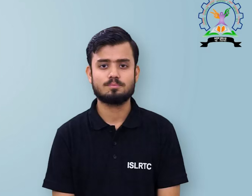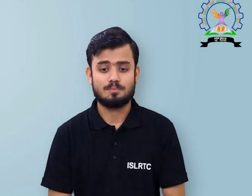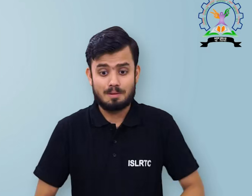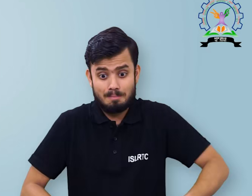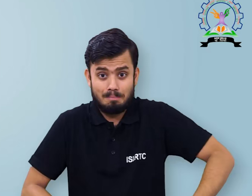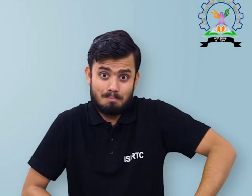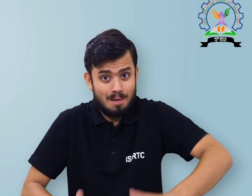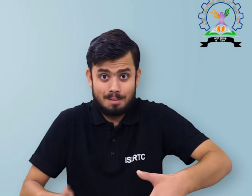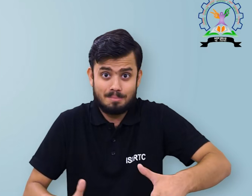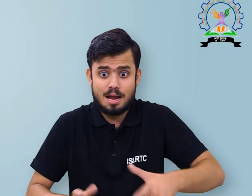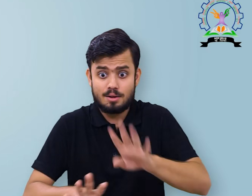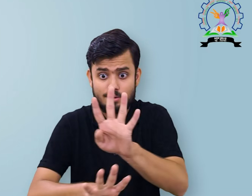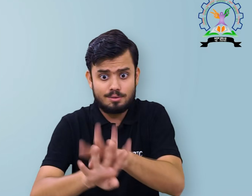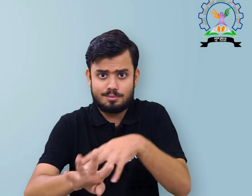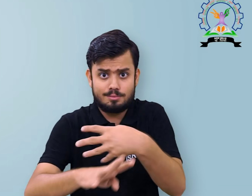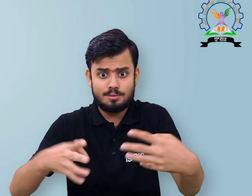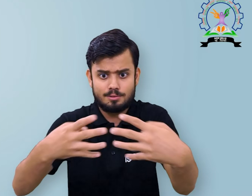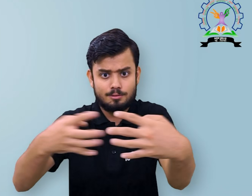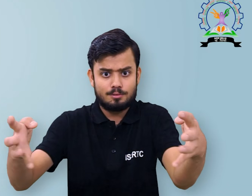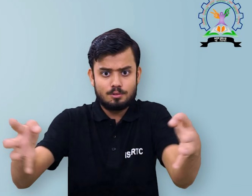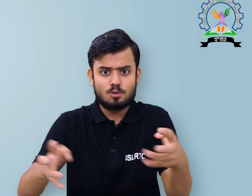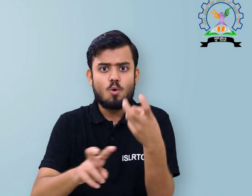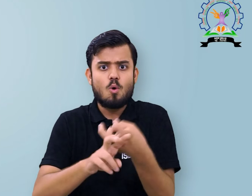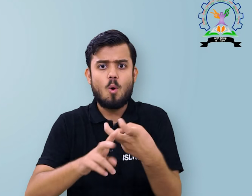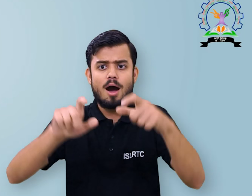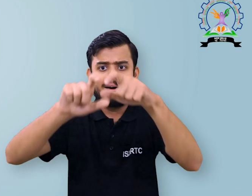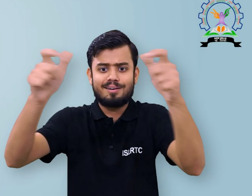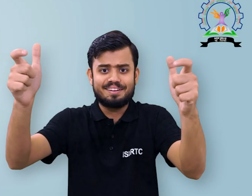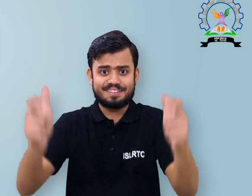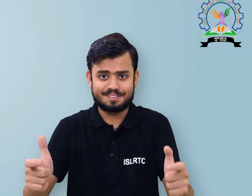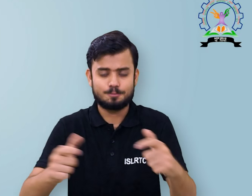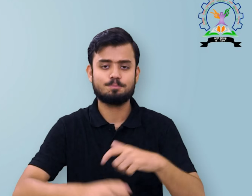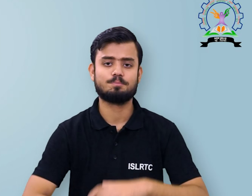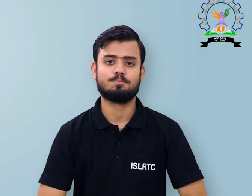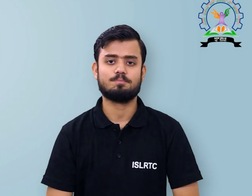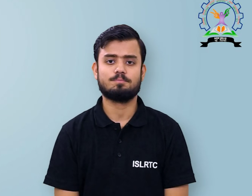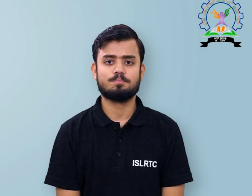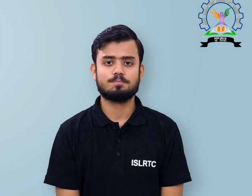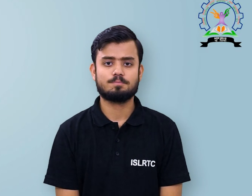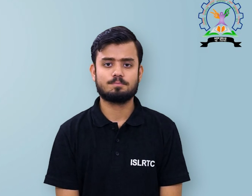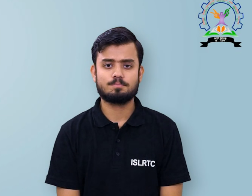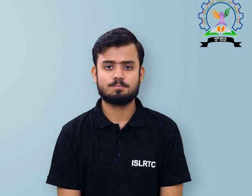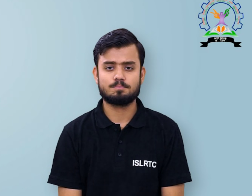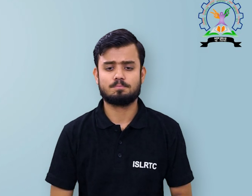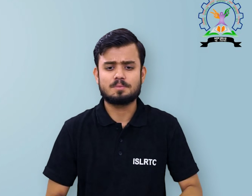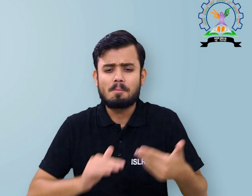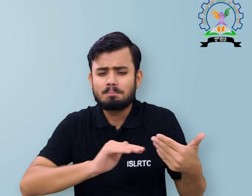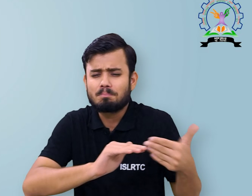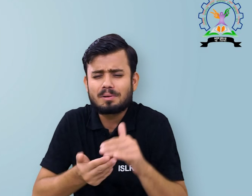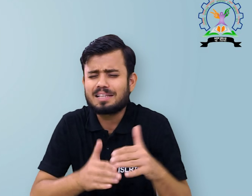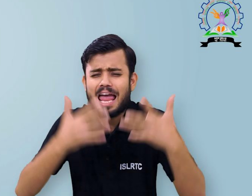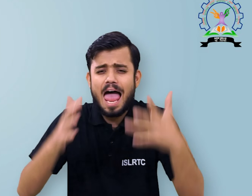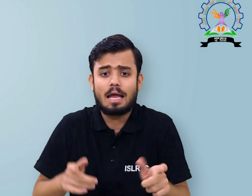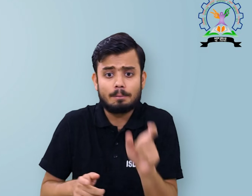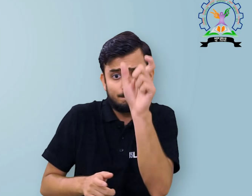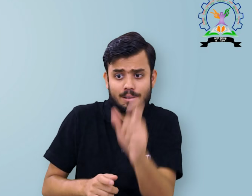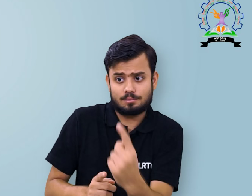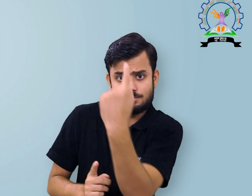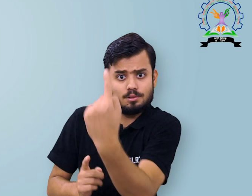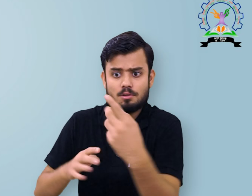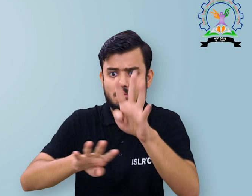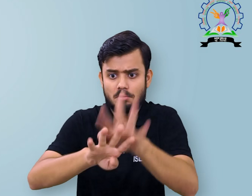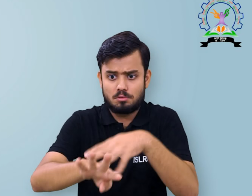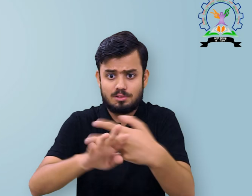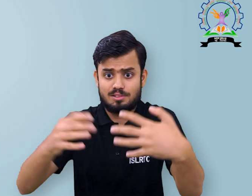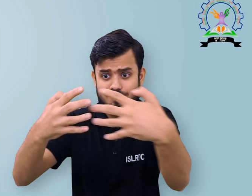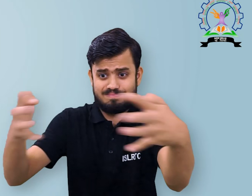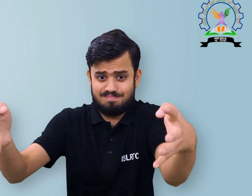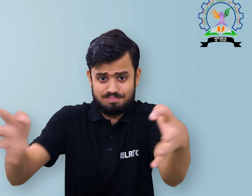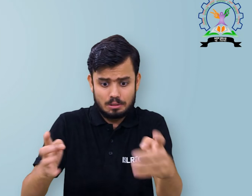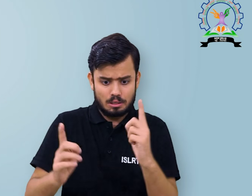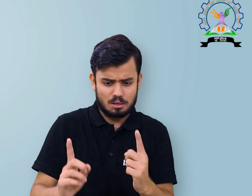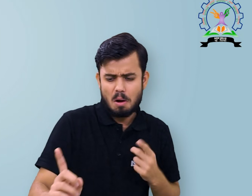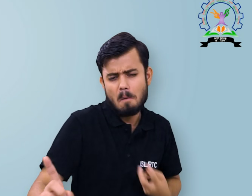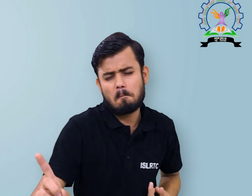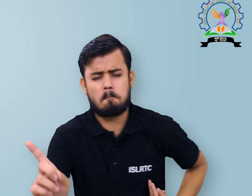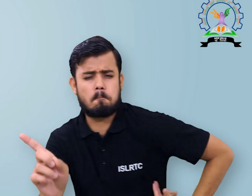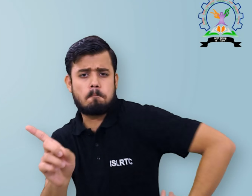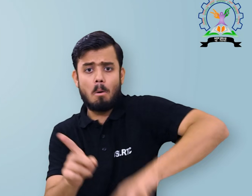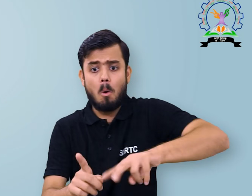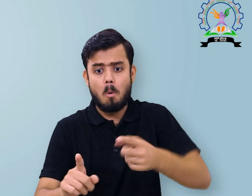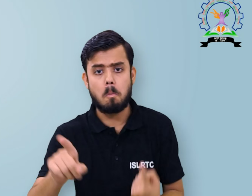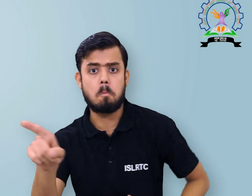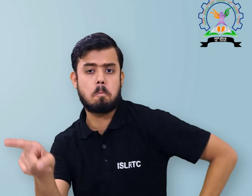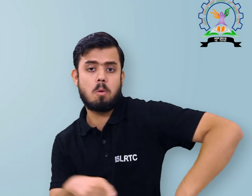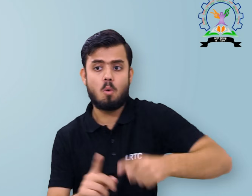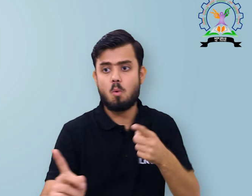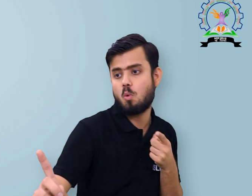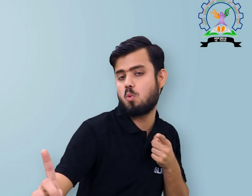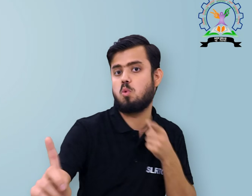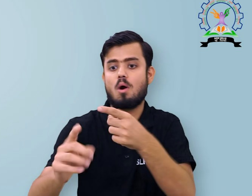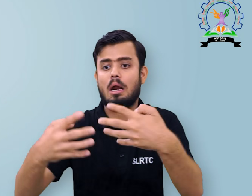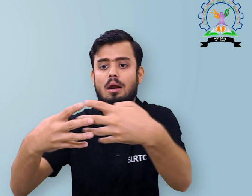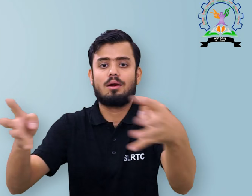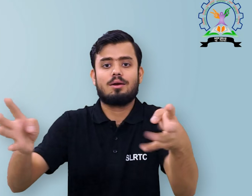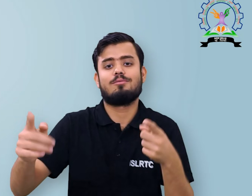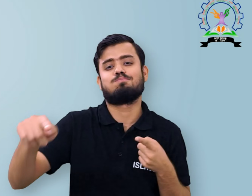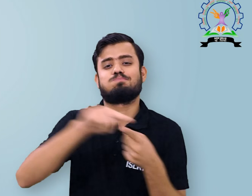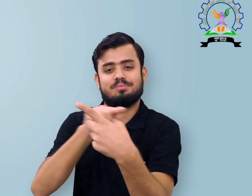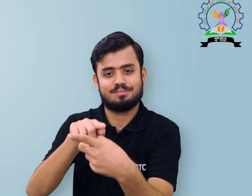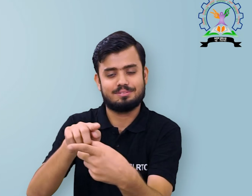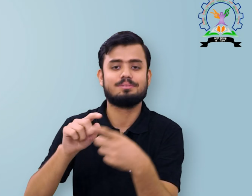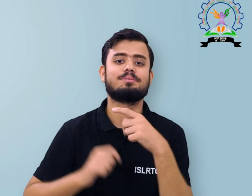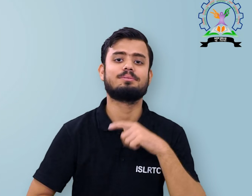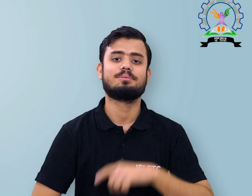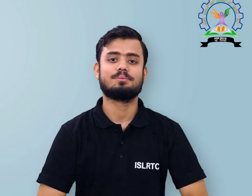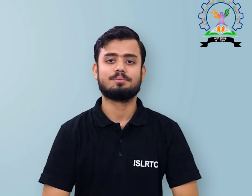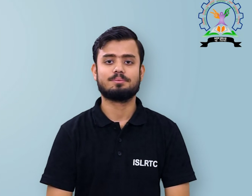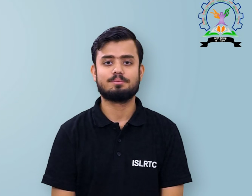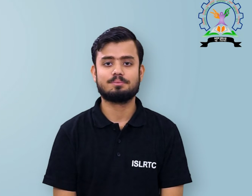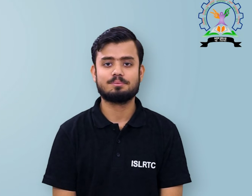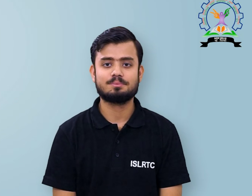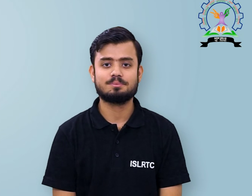Goal A goal is scored when the whole of the ball passes over the goal line, between the goalposts and under the crossbar, provided that no offence has been committed by the team scoring the goal.